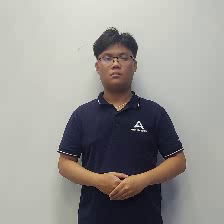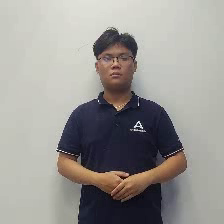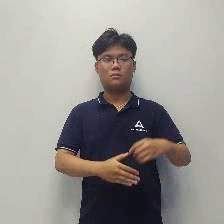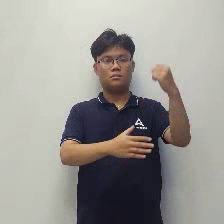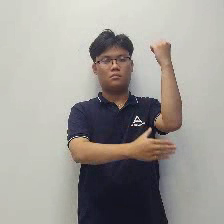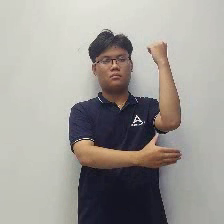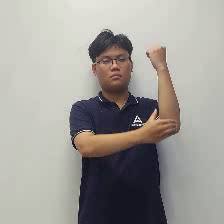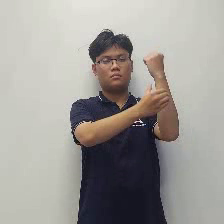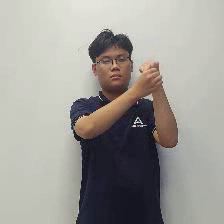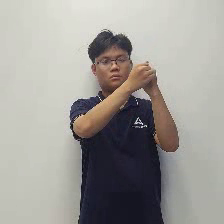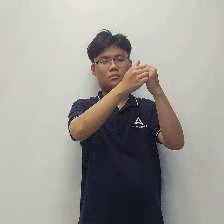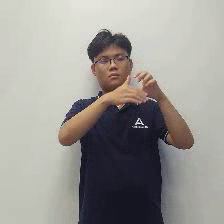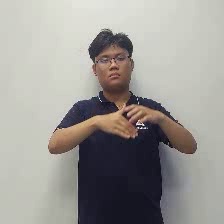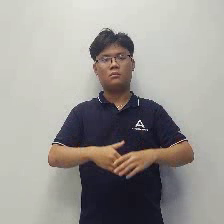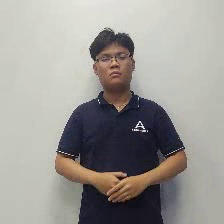Cứu